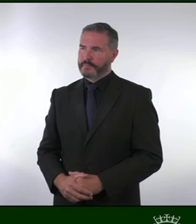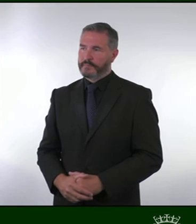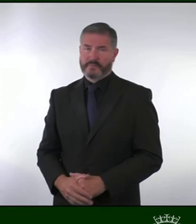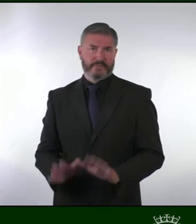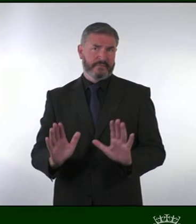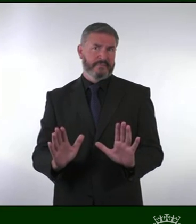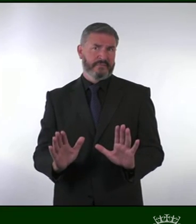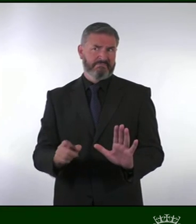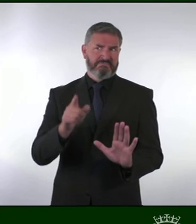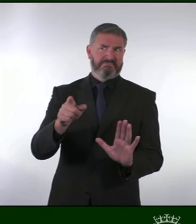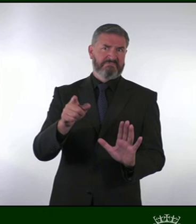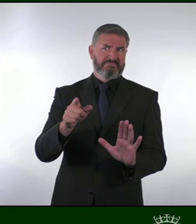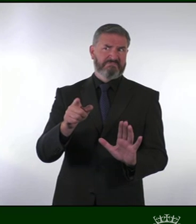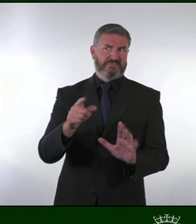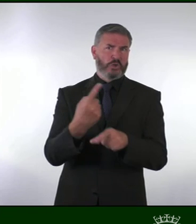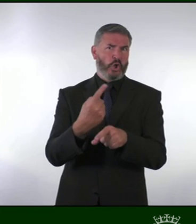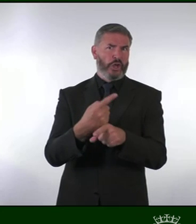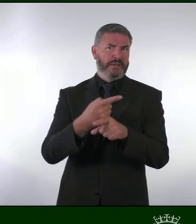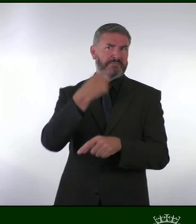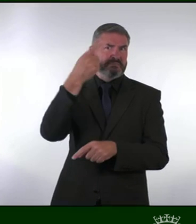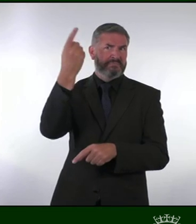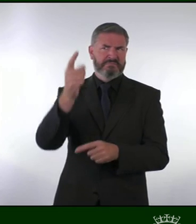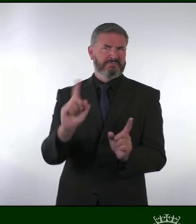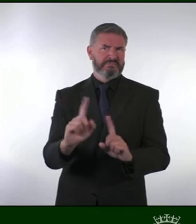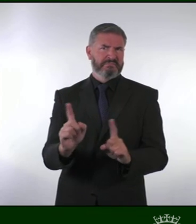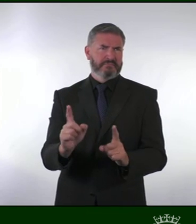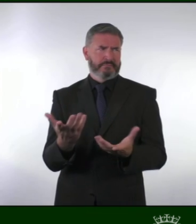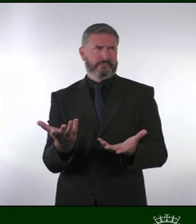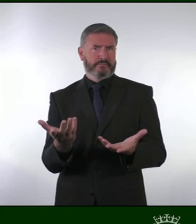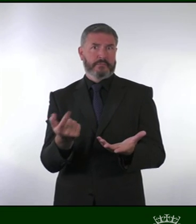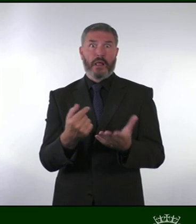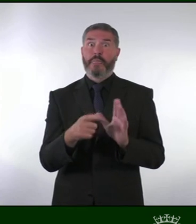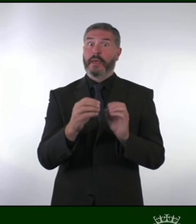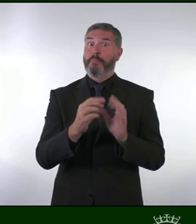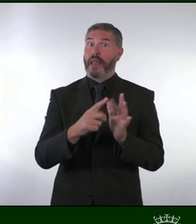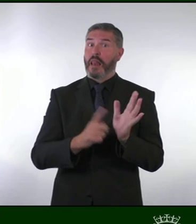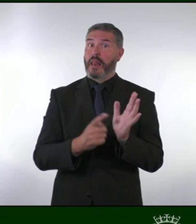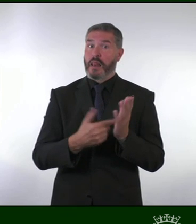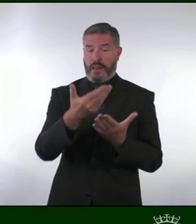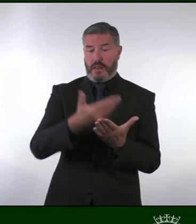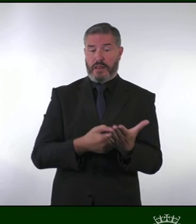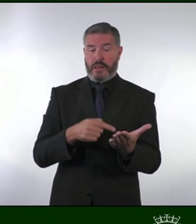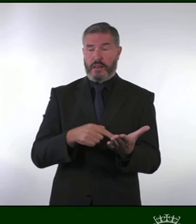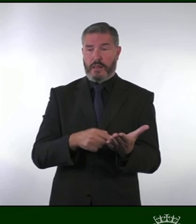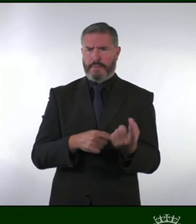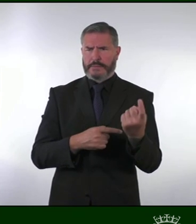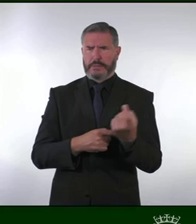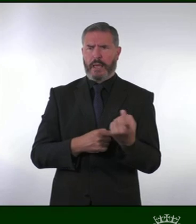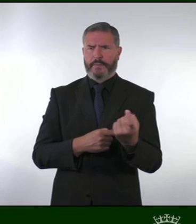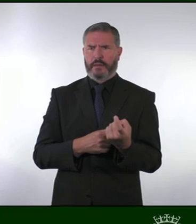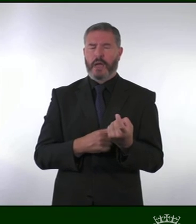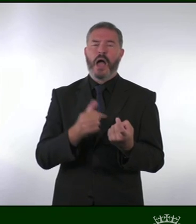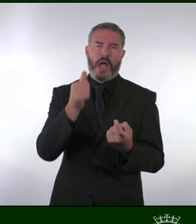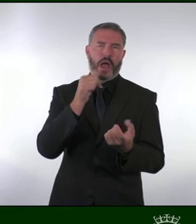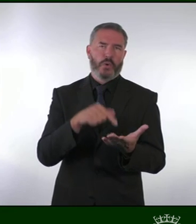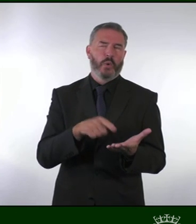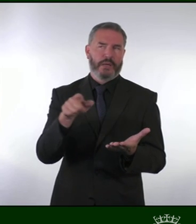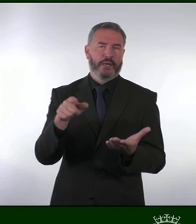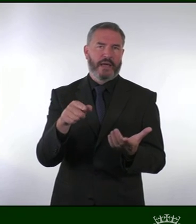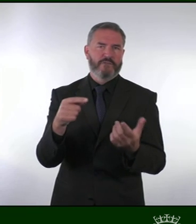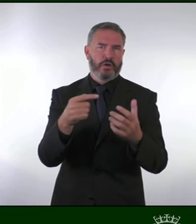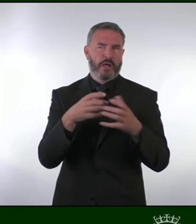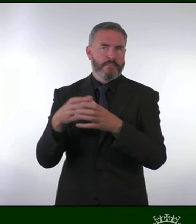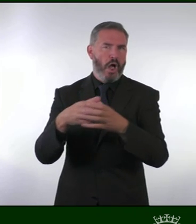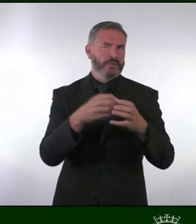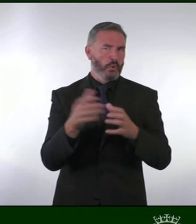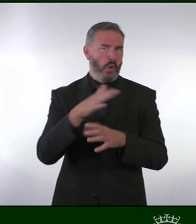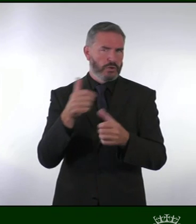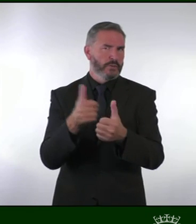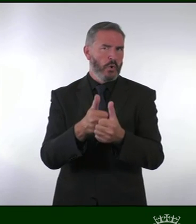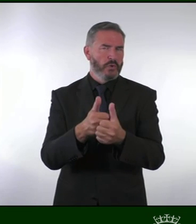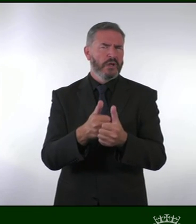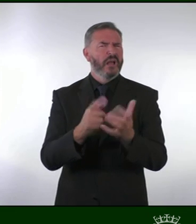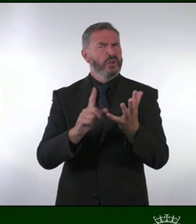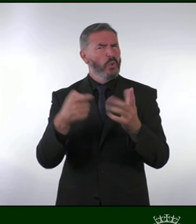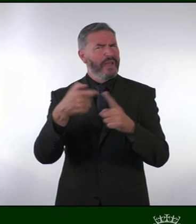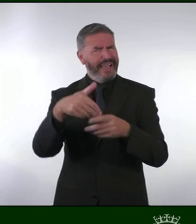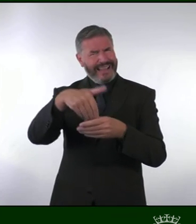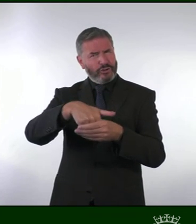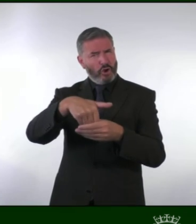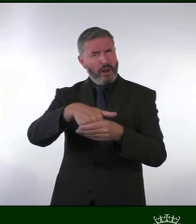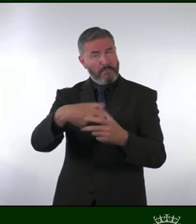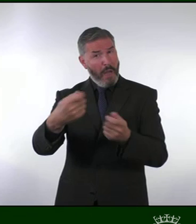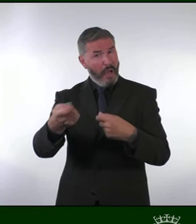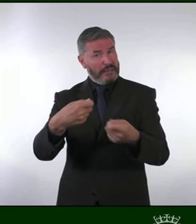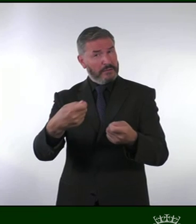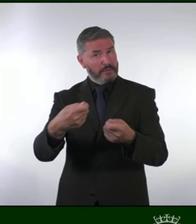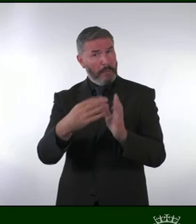I really do not know what the right honourable Gentleman is talking about. The only Bill I can think of that is before the House, or will be coming before the House, and which I know enjoys cross-party support, is the UK Internal Market Bill.